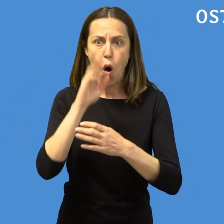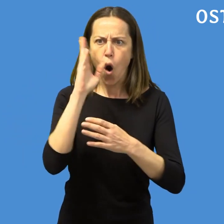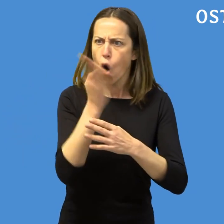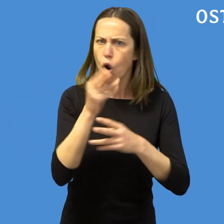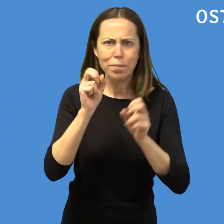afectar